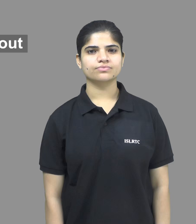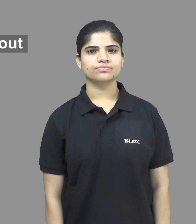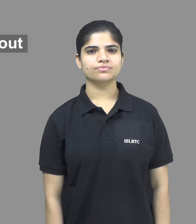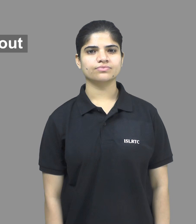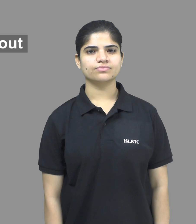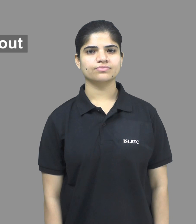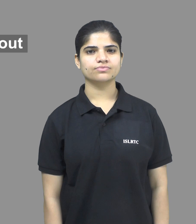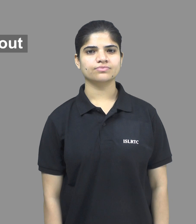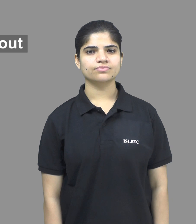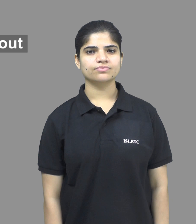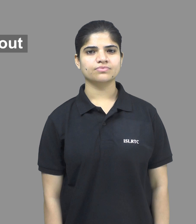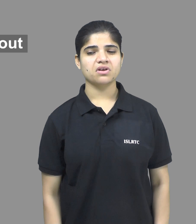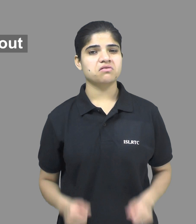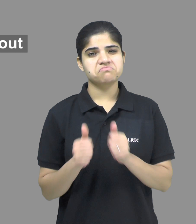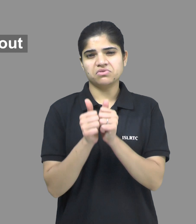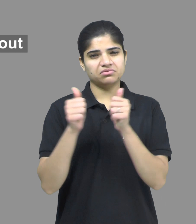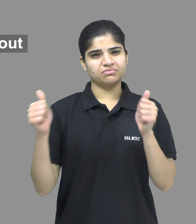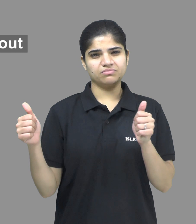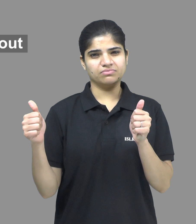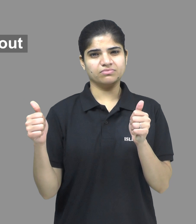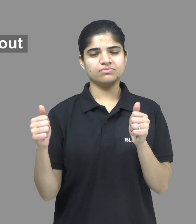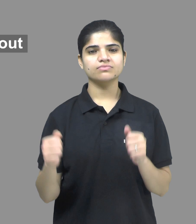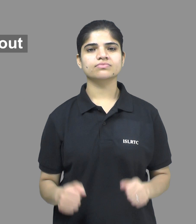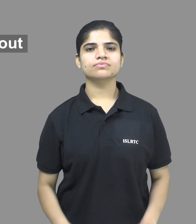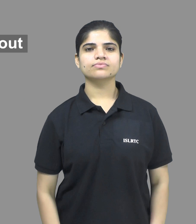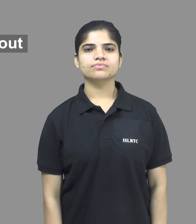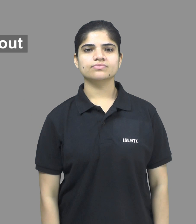Without